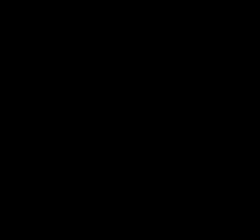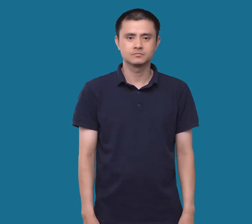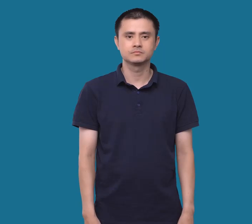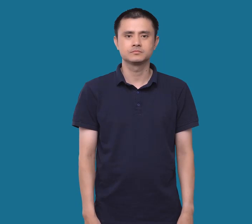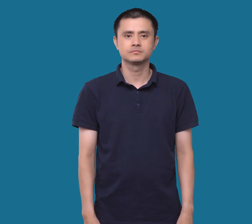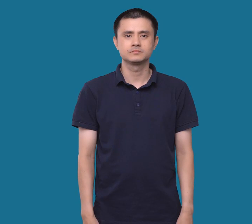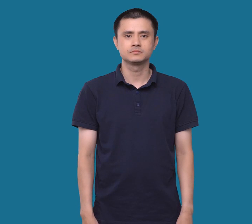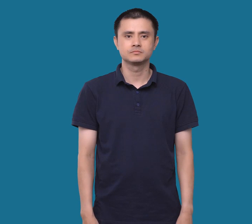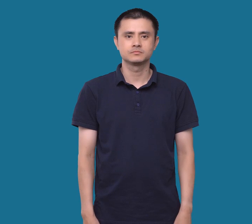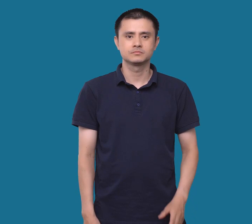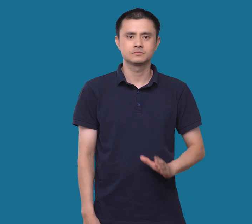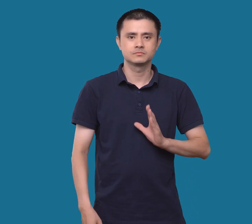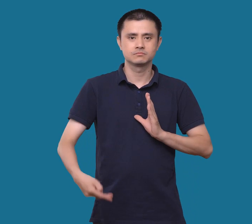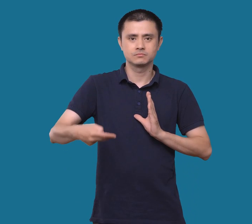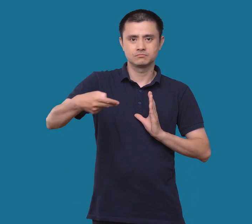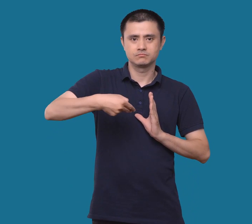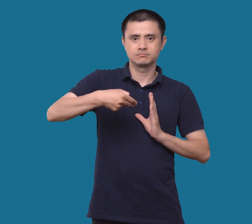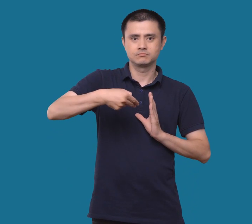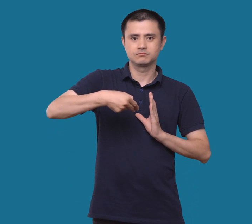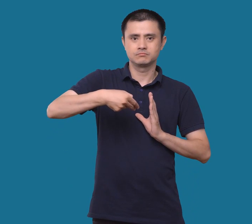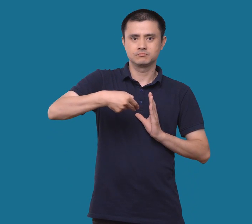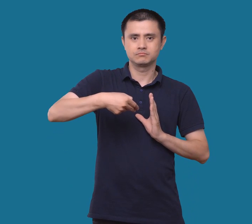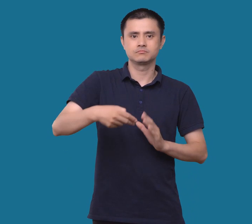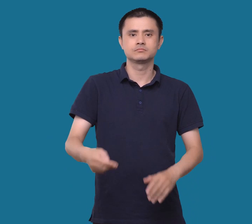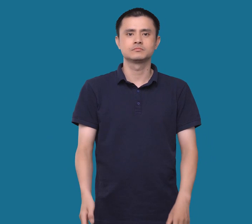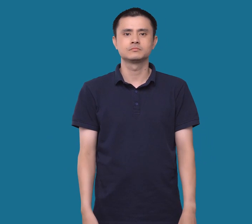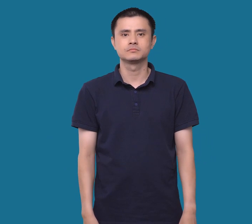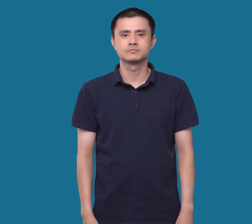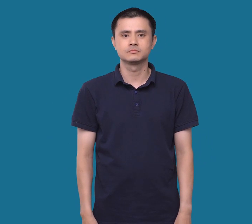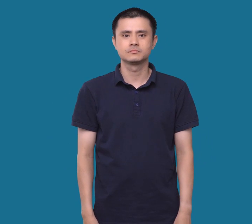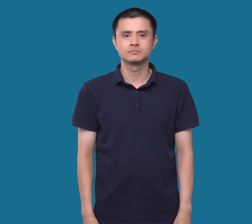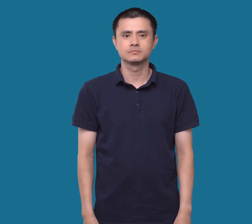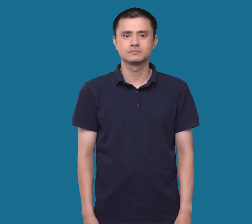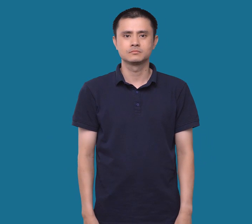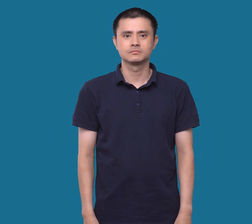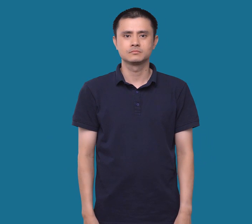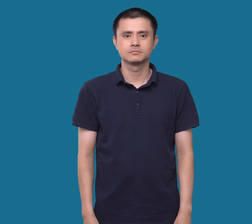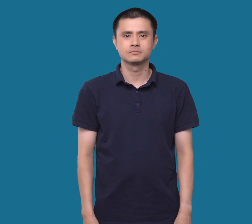con nuôi